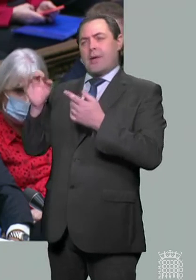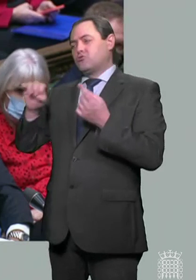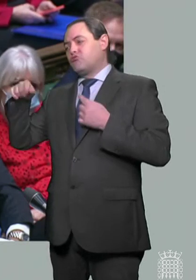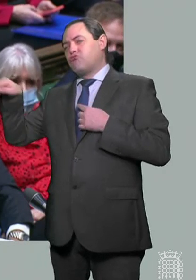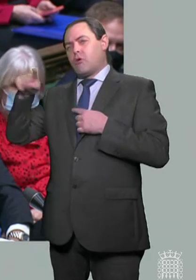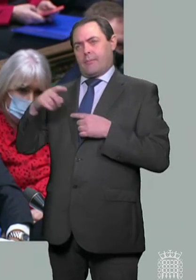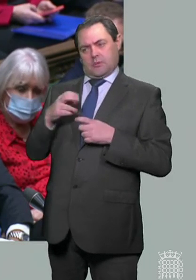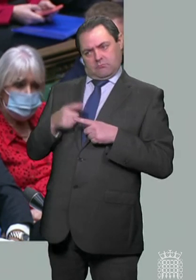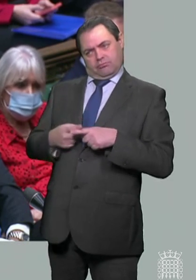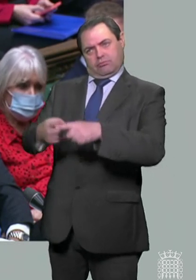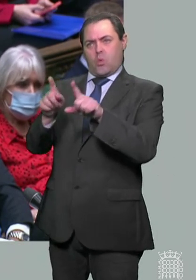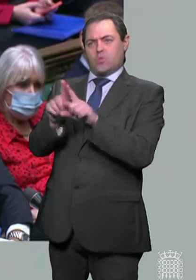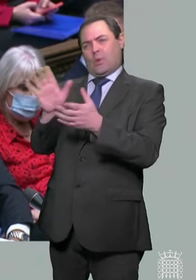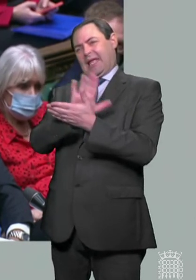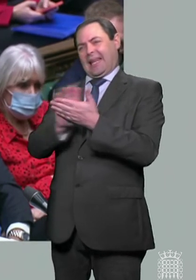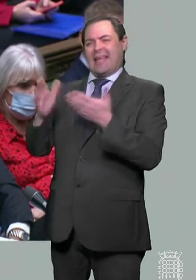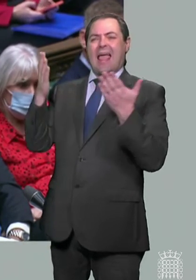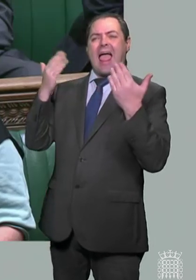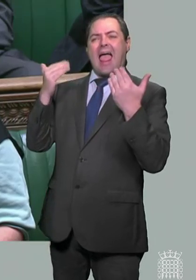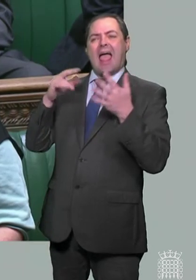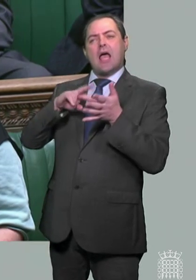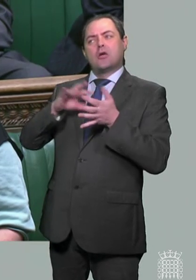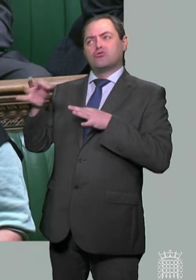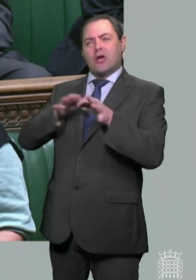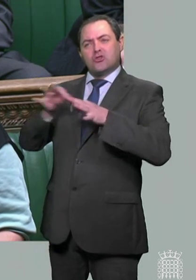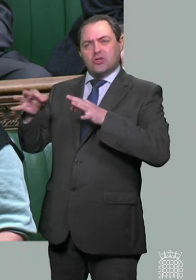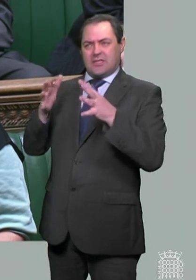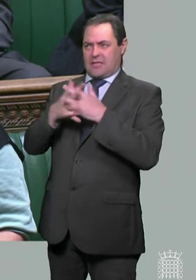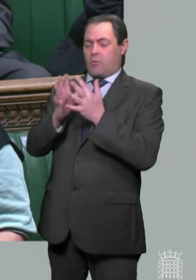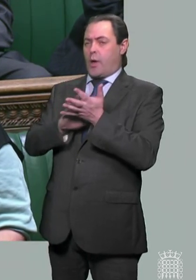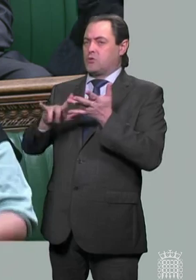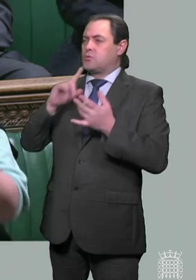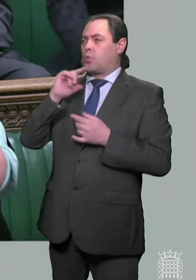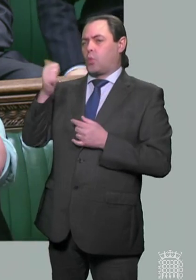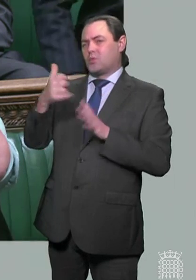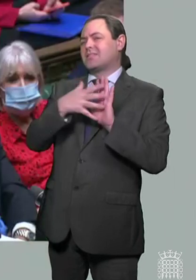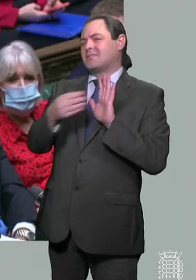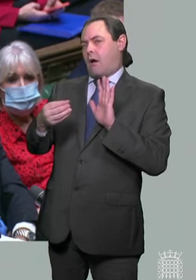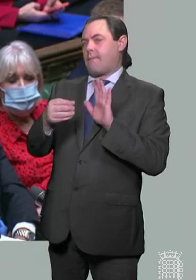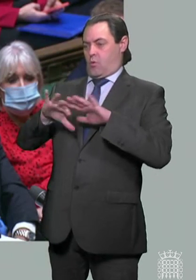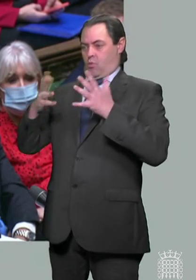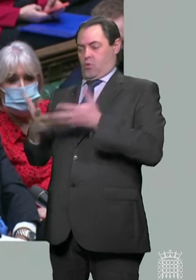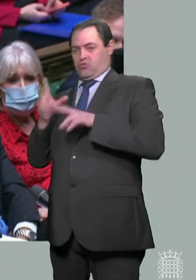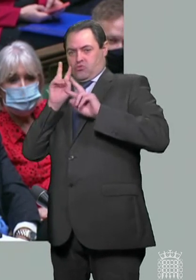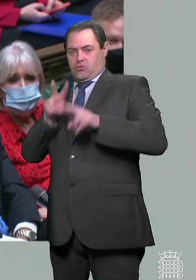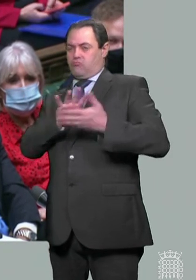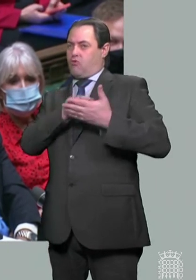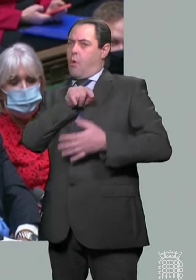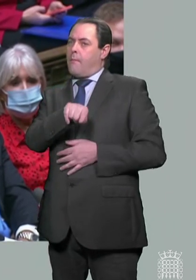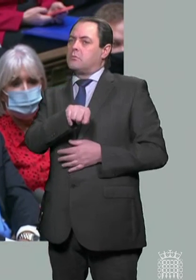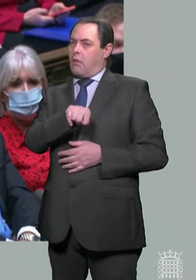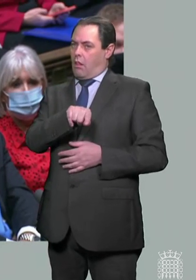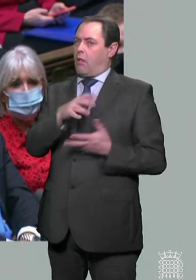The World Health Organisation has praised our clean air strategy as an example for the rest of the world to follow.